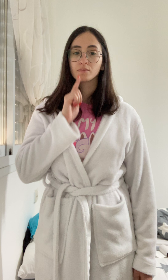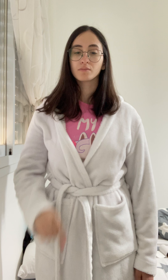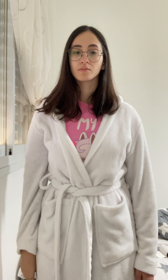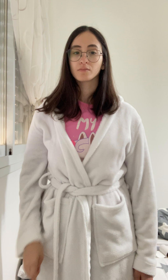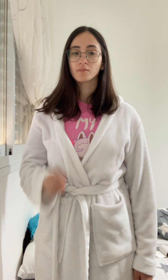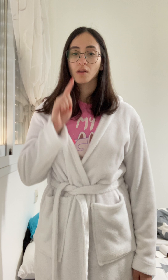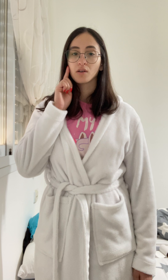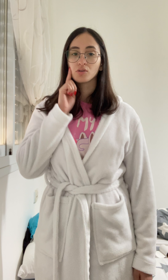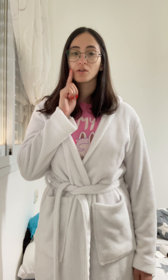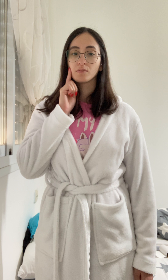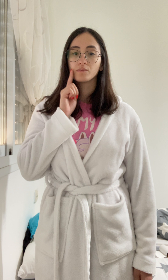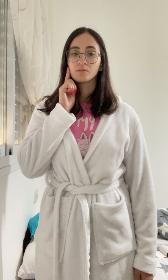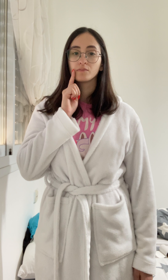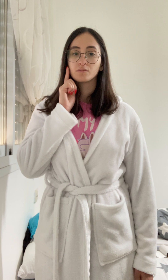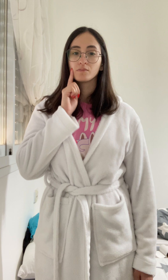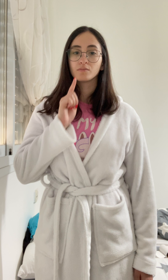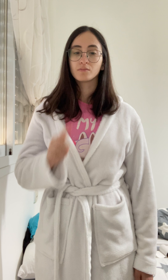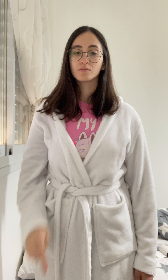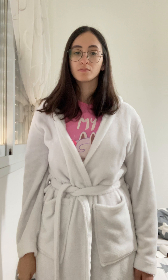שם